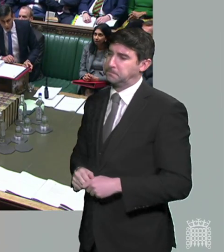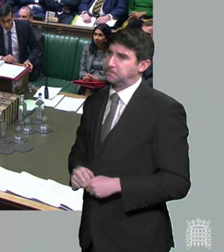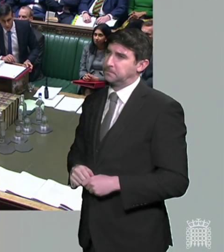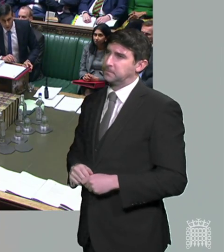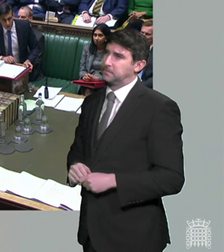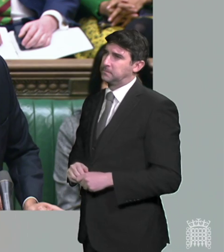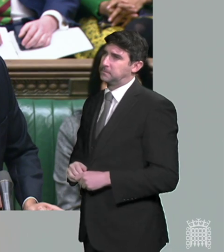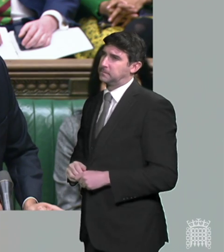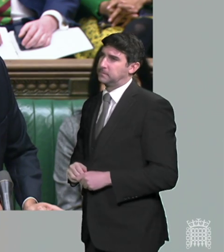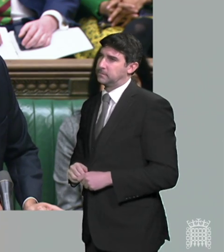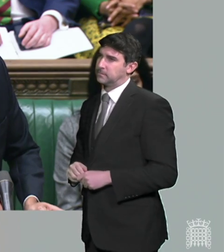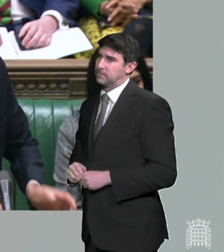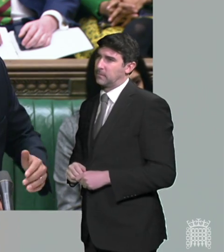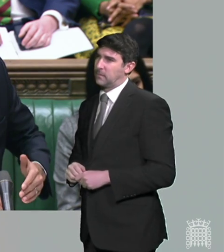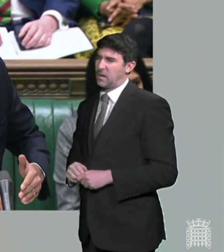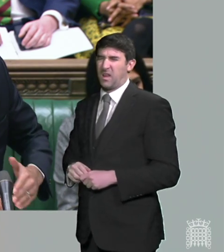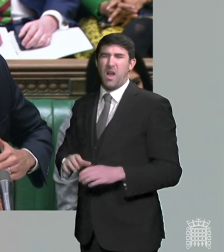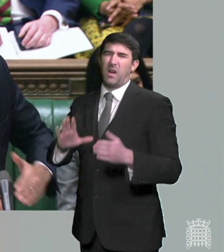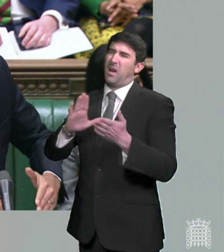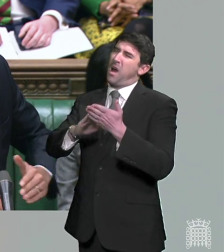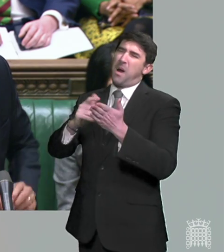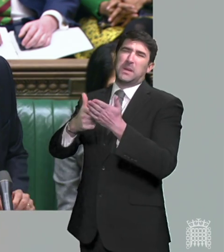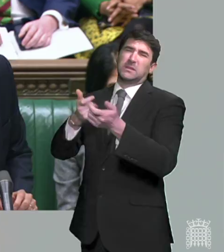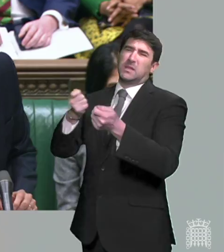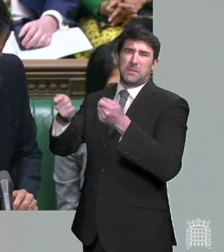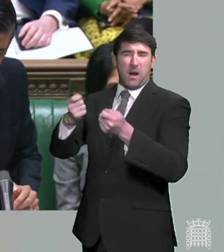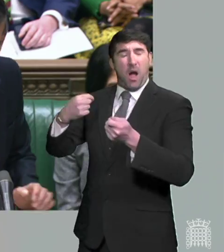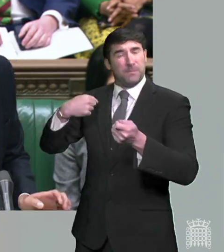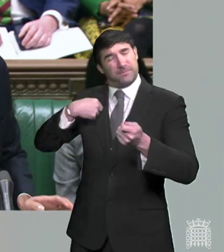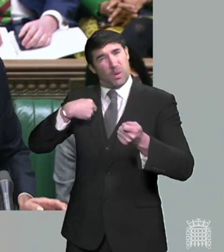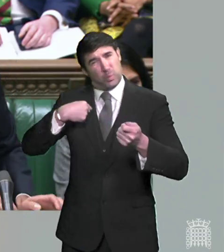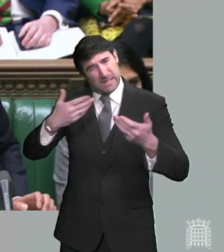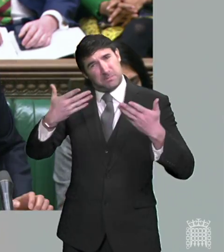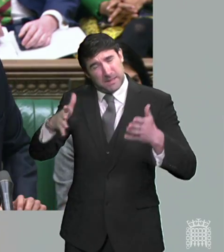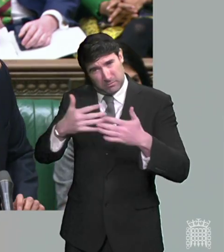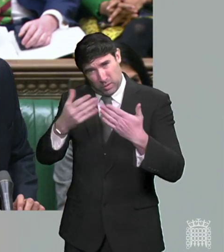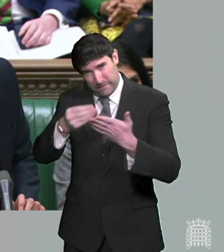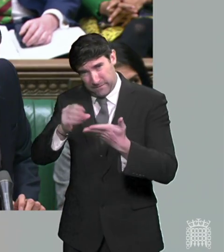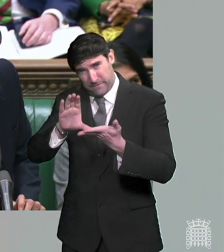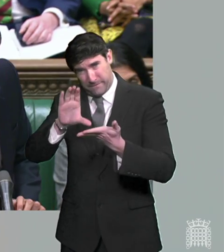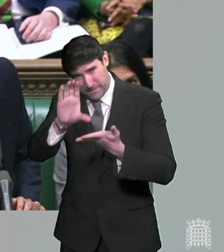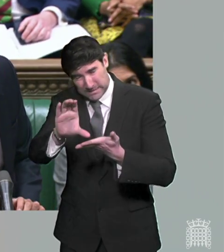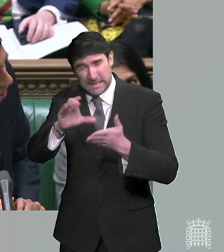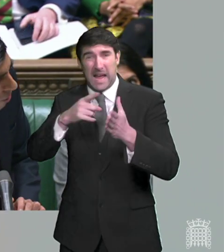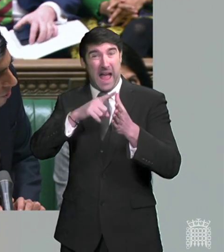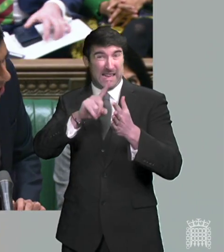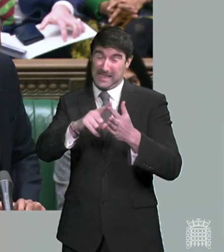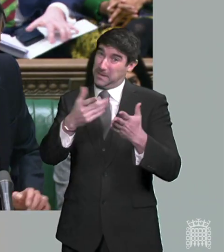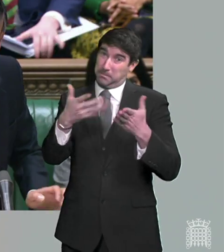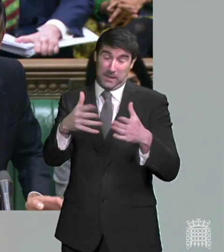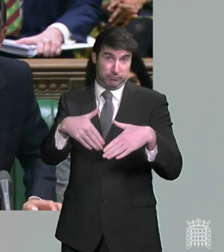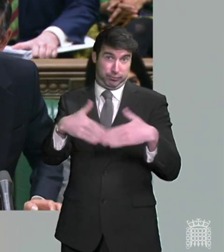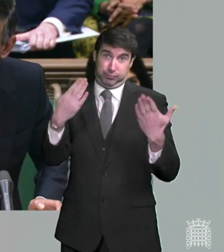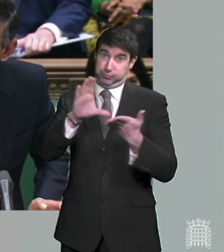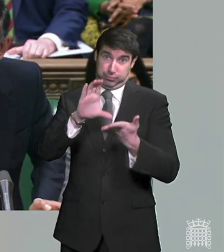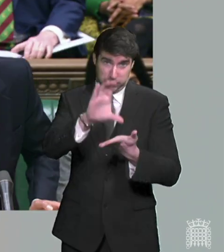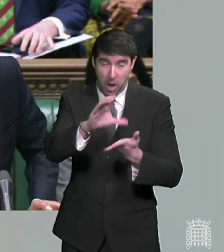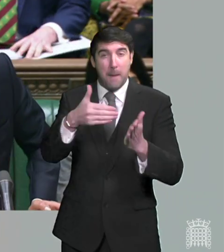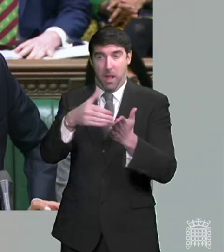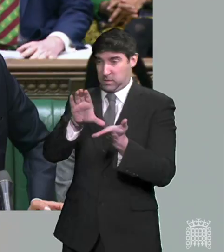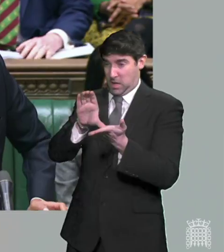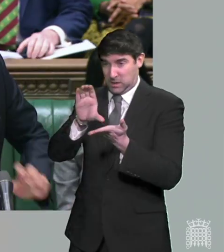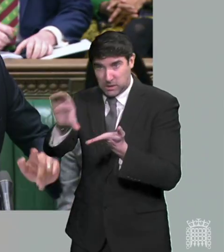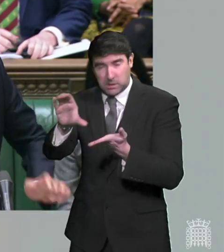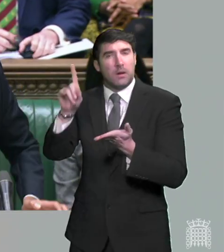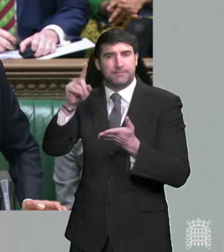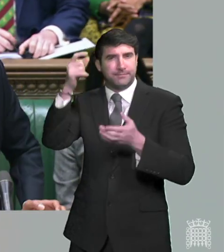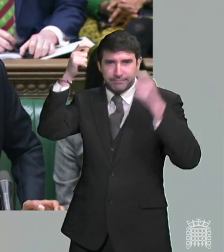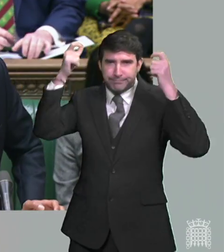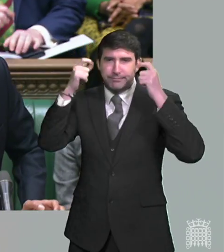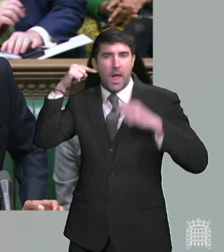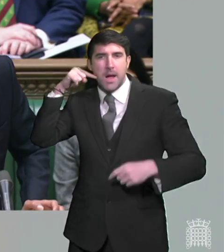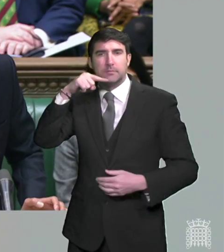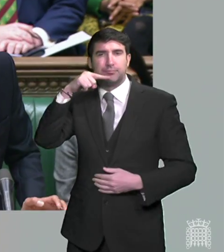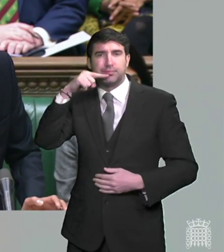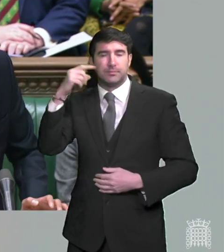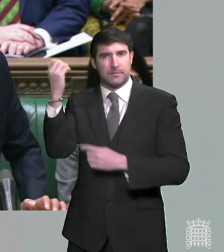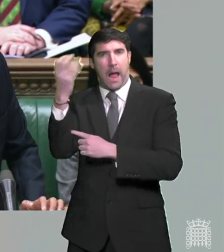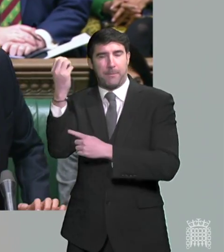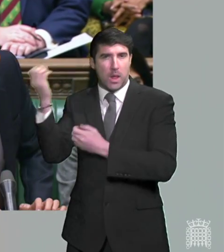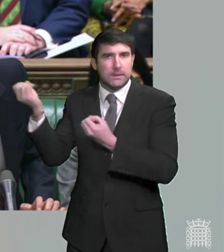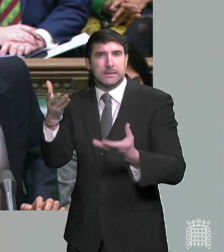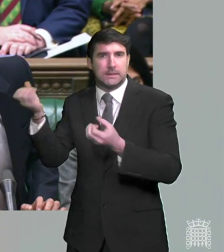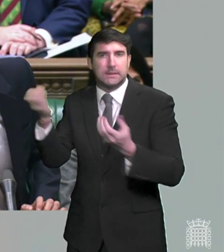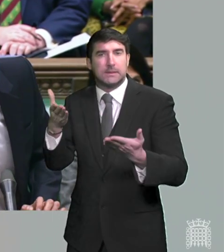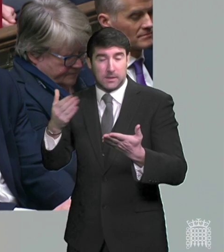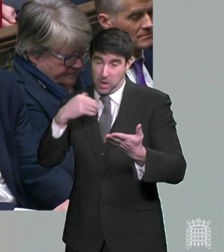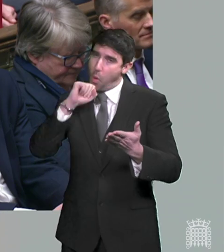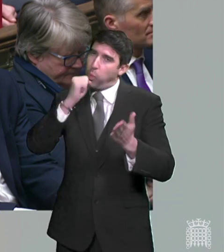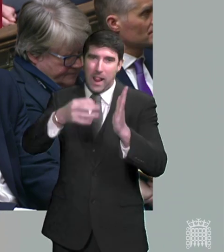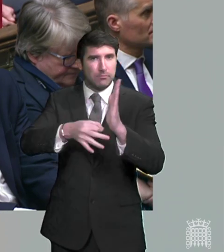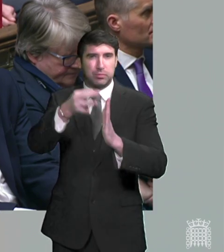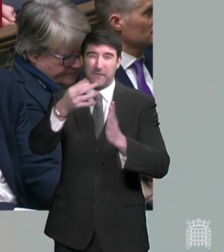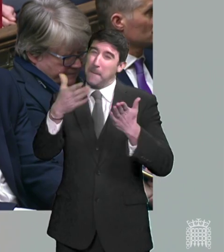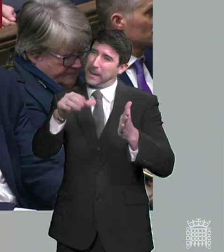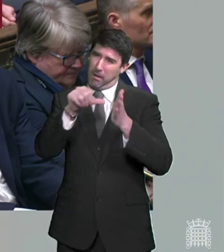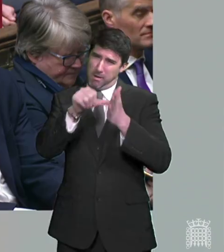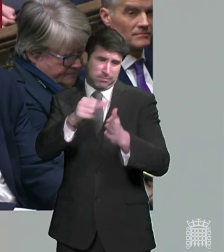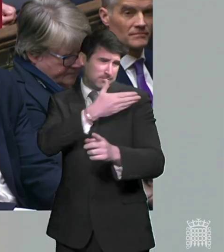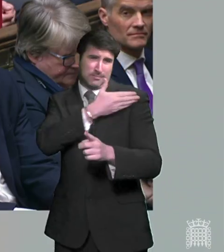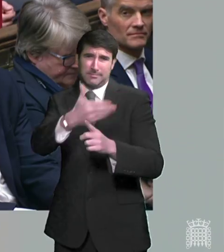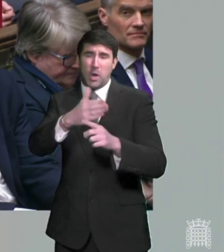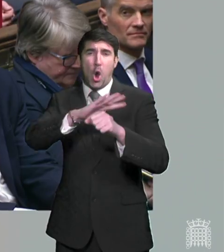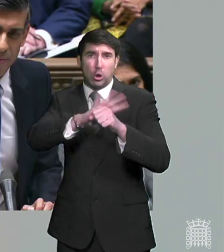Because of the extra funding we are putting in to relieve pressure in urgent and emergency care departments, and the investment we are putting into ambulance call handling, we will improve ambulance times as we are recovering from the pandemic and indeed the pressures of this winter.